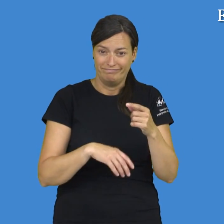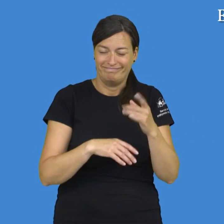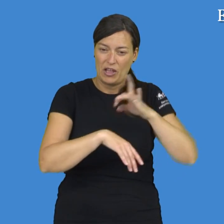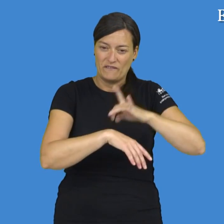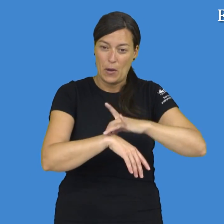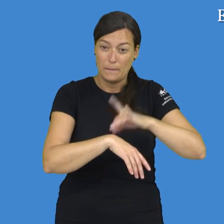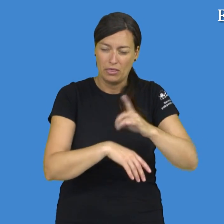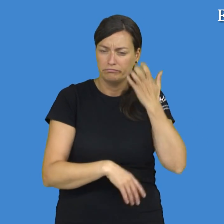enfermo